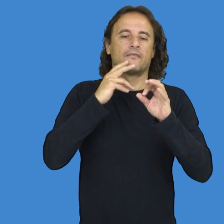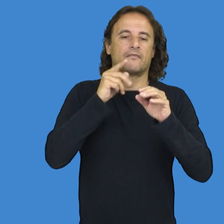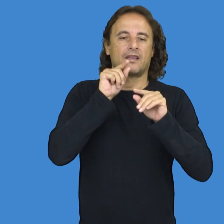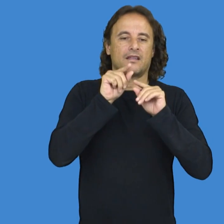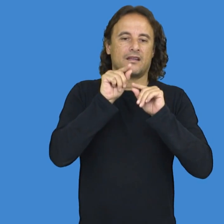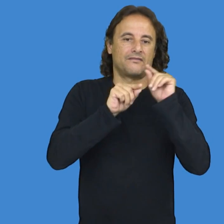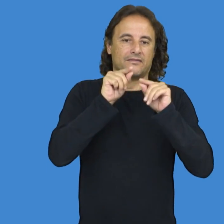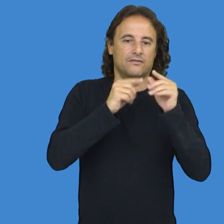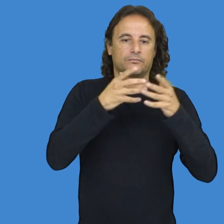virus